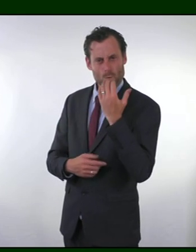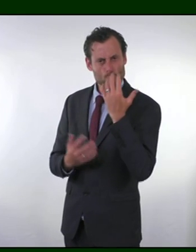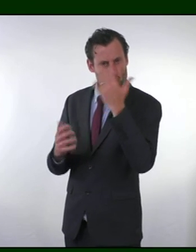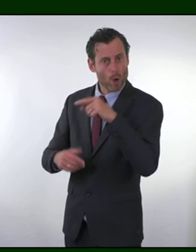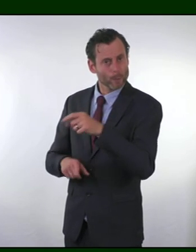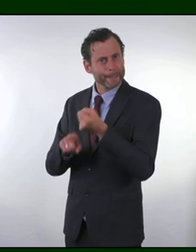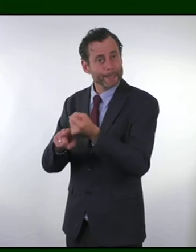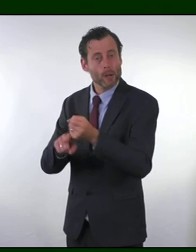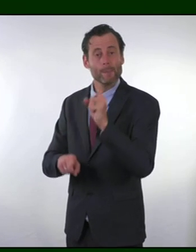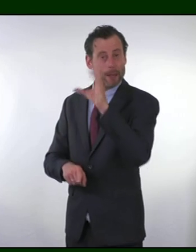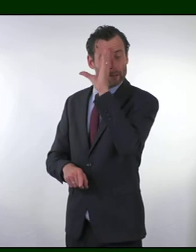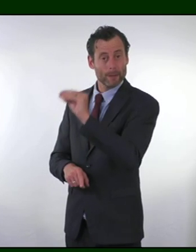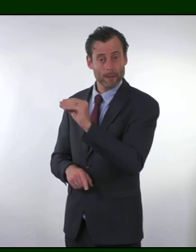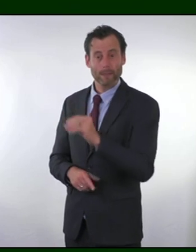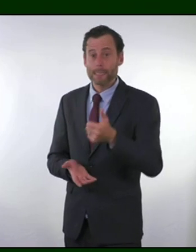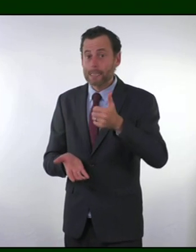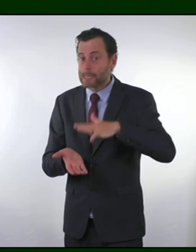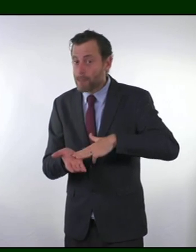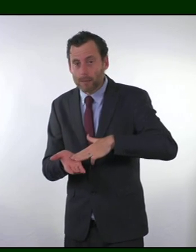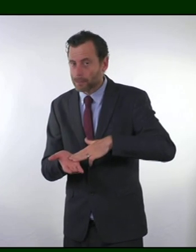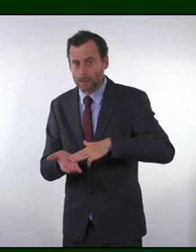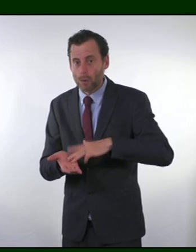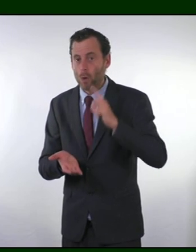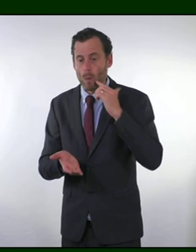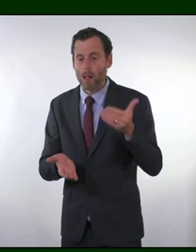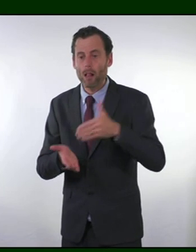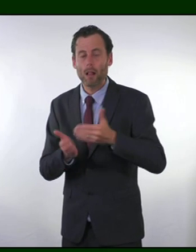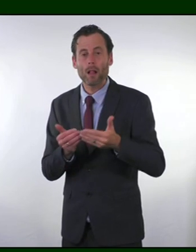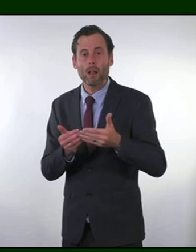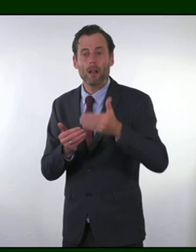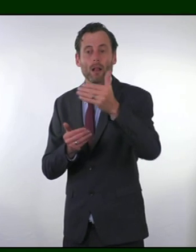I am pleased to tell her that the kick-start scheme will be for longer than six months.